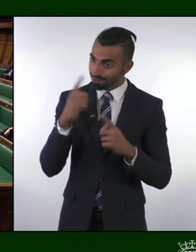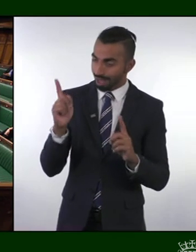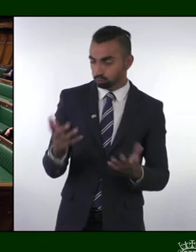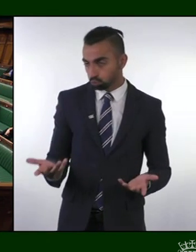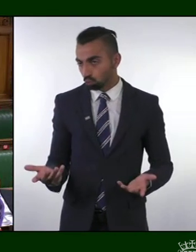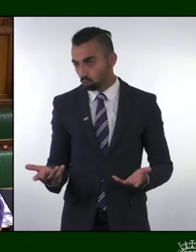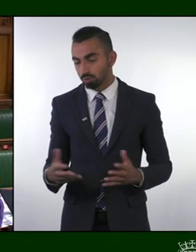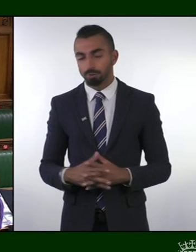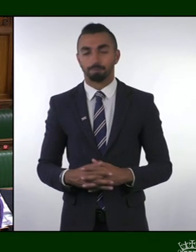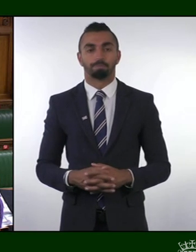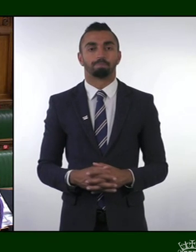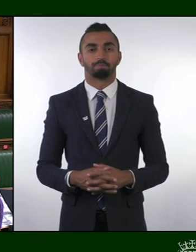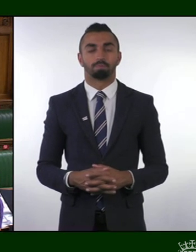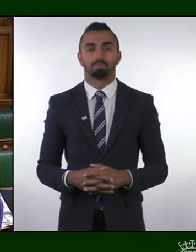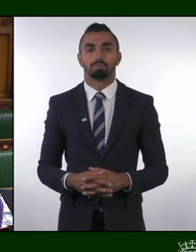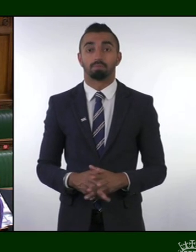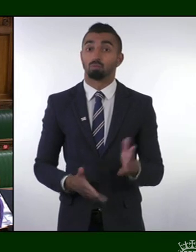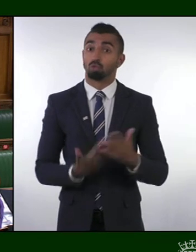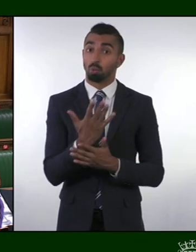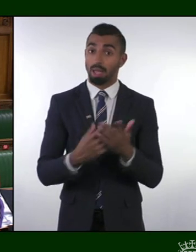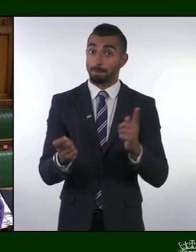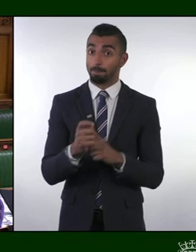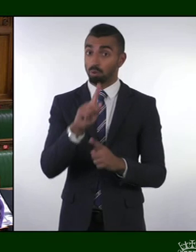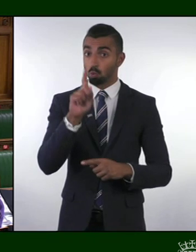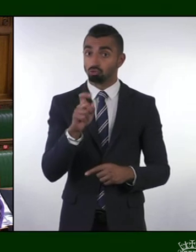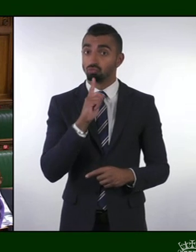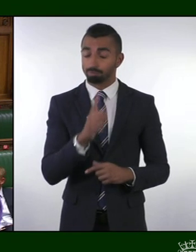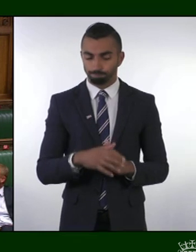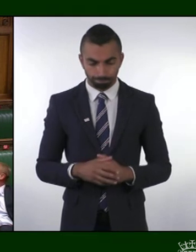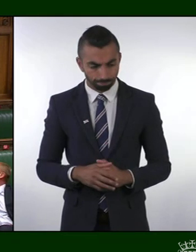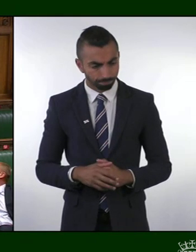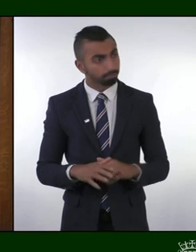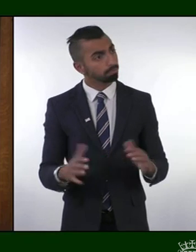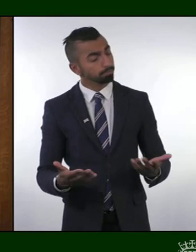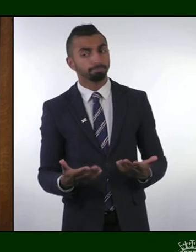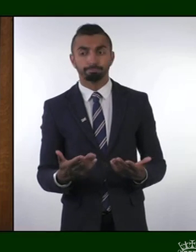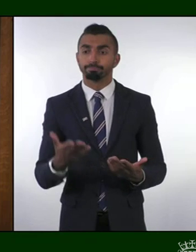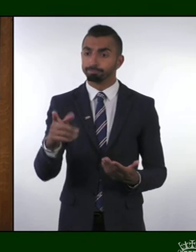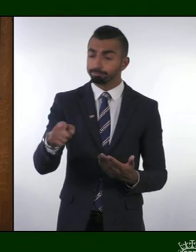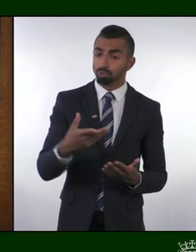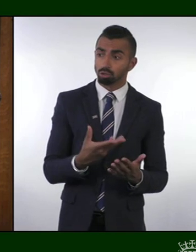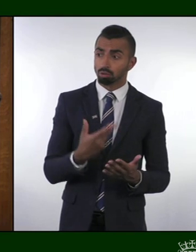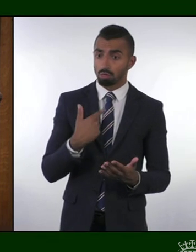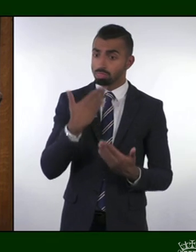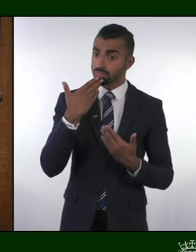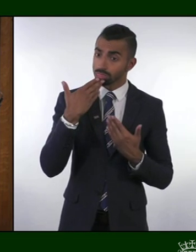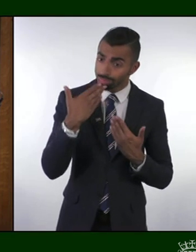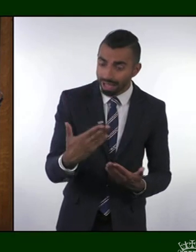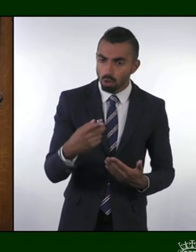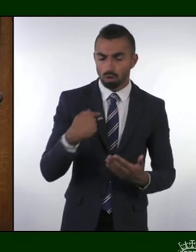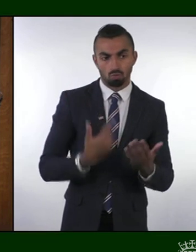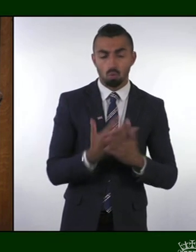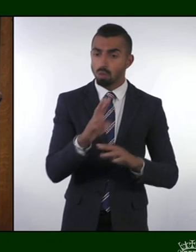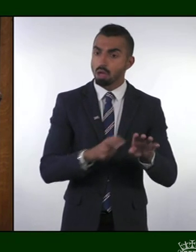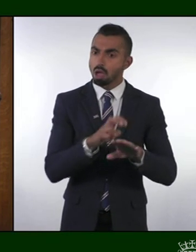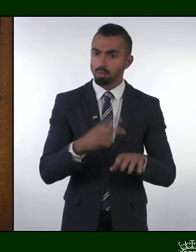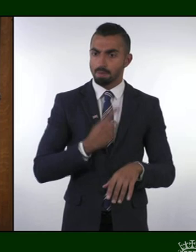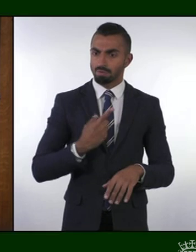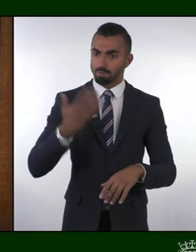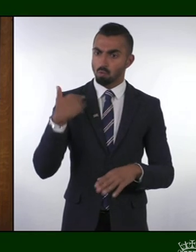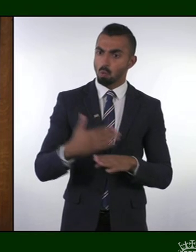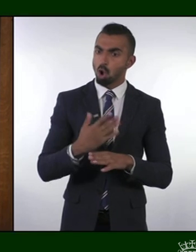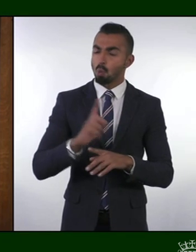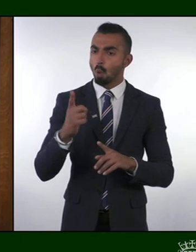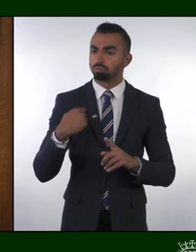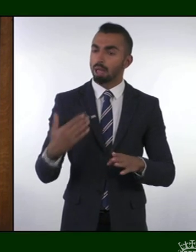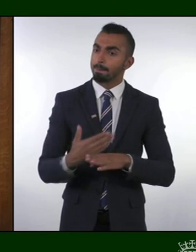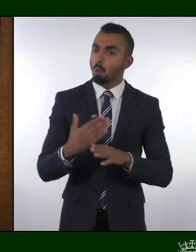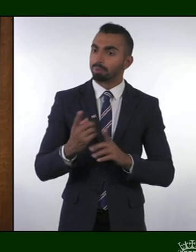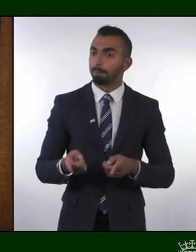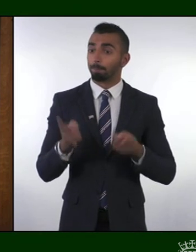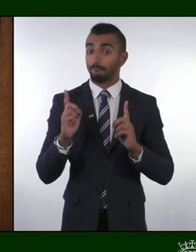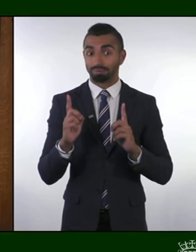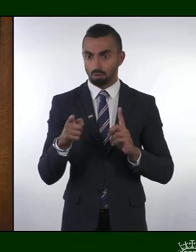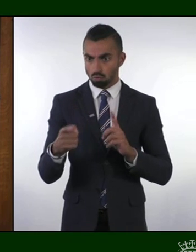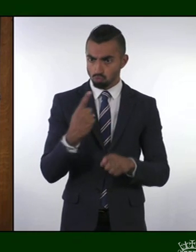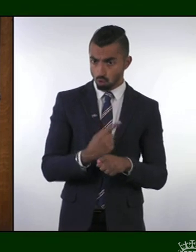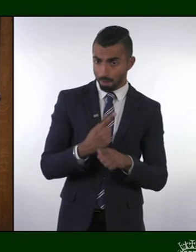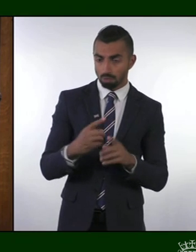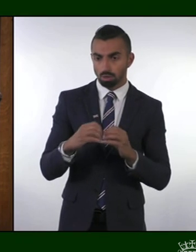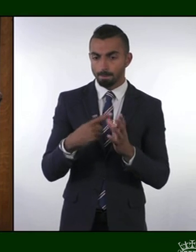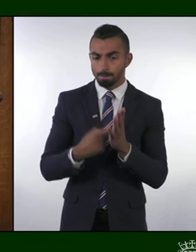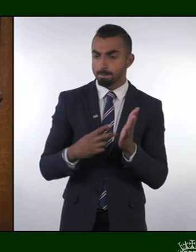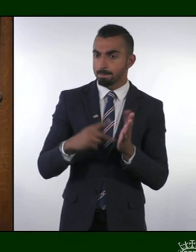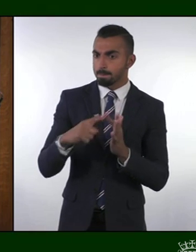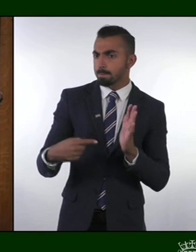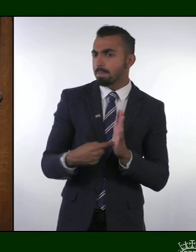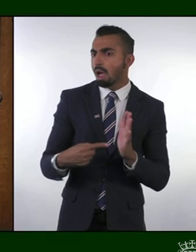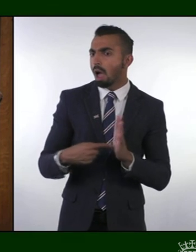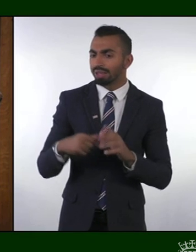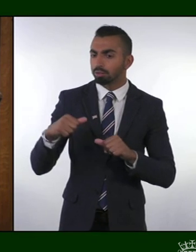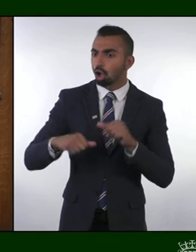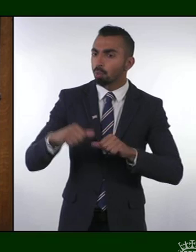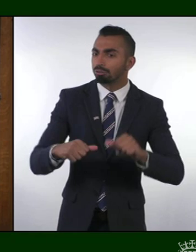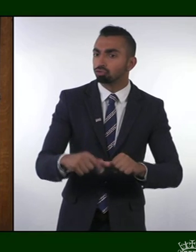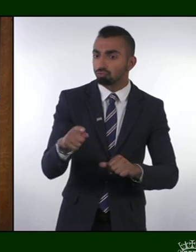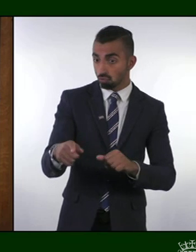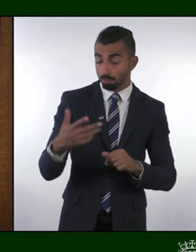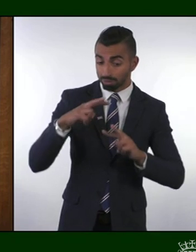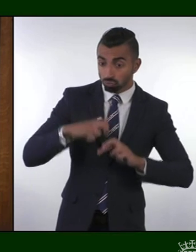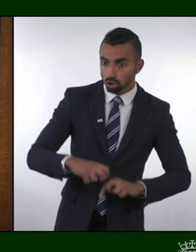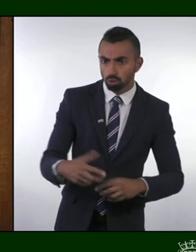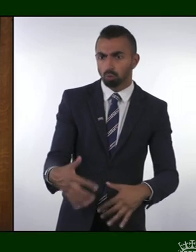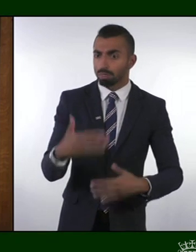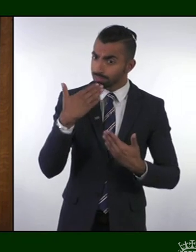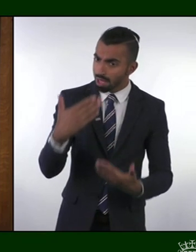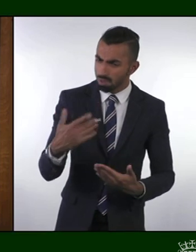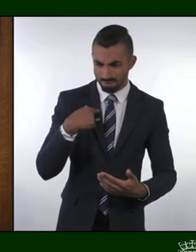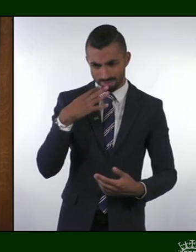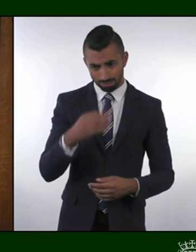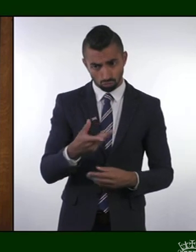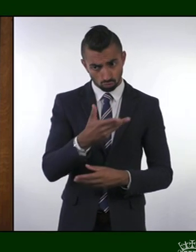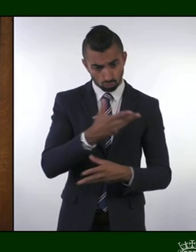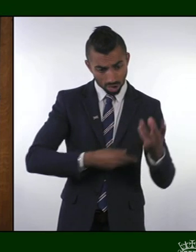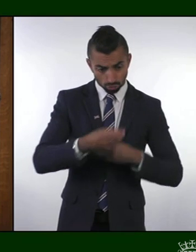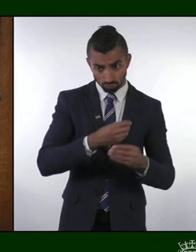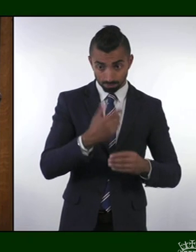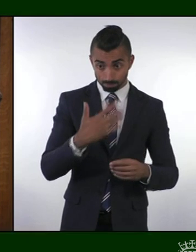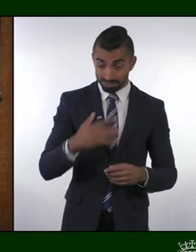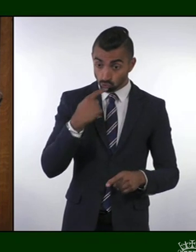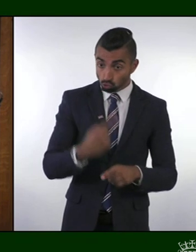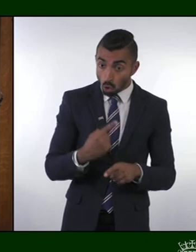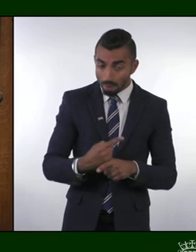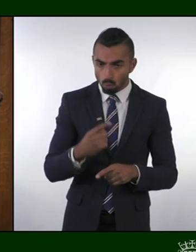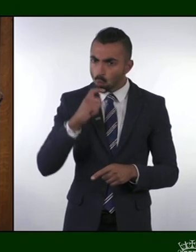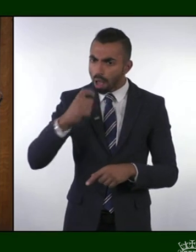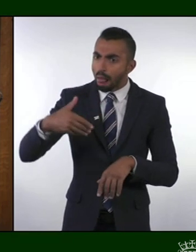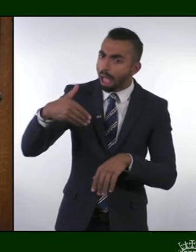As a former employment Minister in Northern Ireland, I welcome the Barnett consequentials that allow us to shape our own local response around youth unemployment, apprenticeships and traineeships, but what analysis has the Treasury done of where redundancies have been occurring and where they are likely to occur over the coming months?